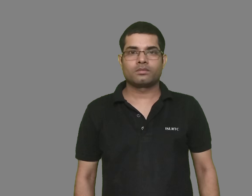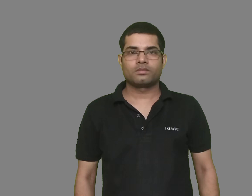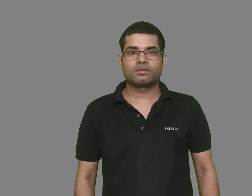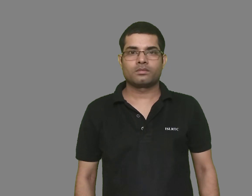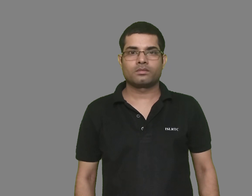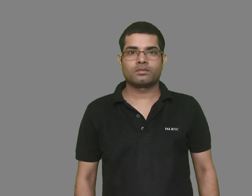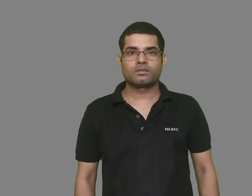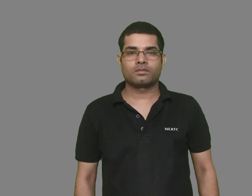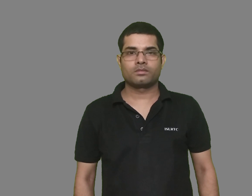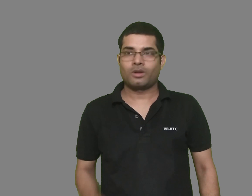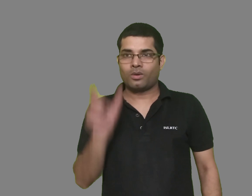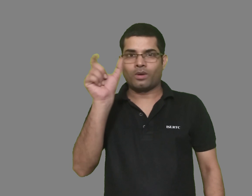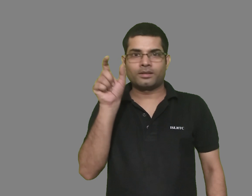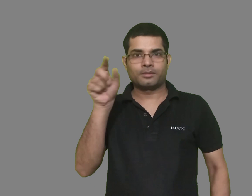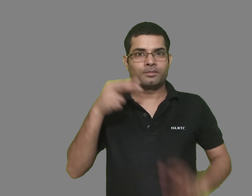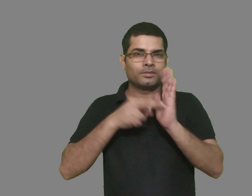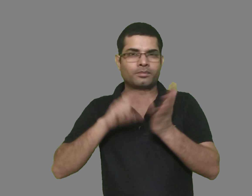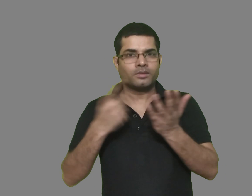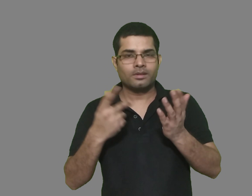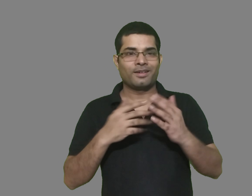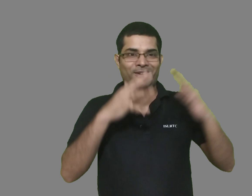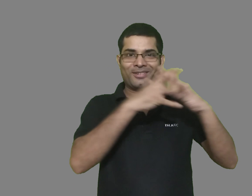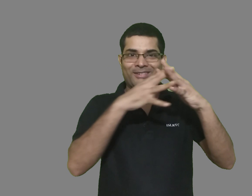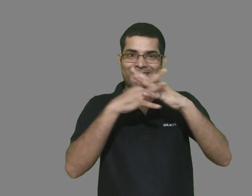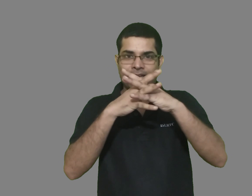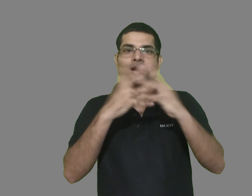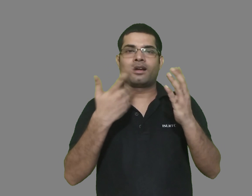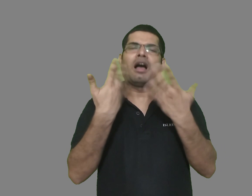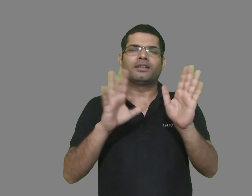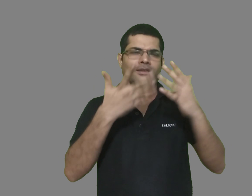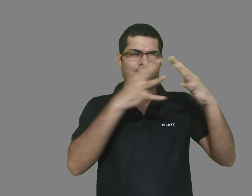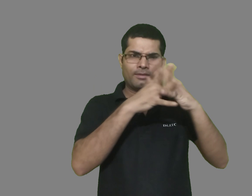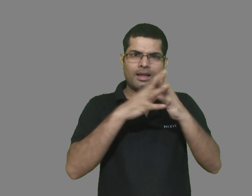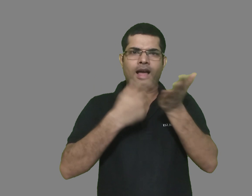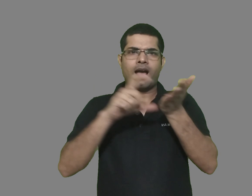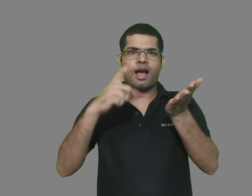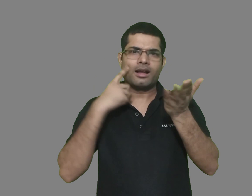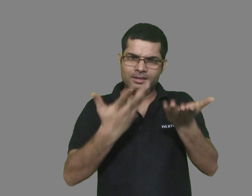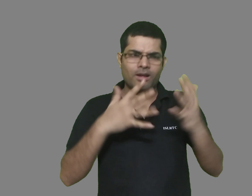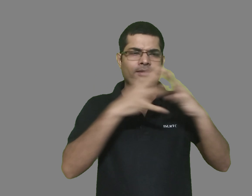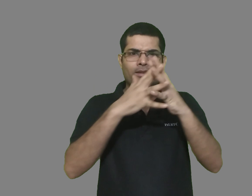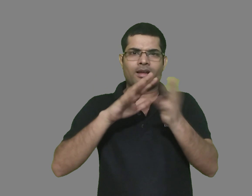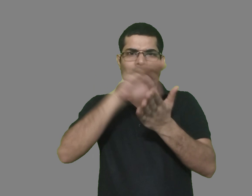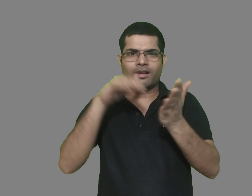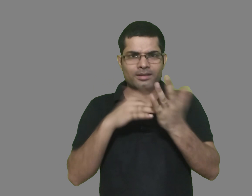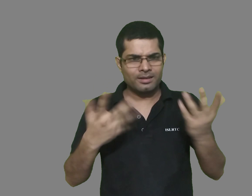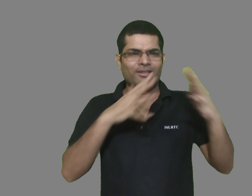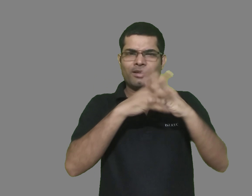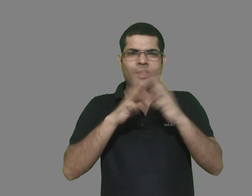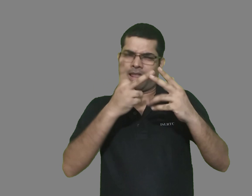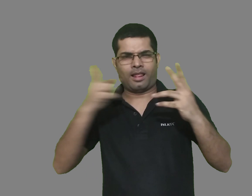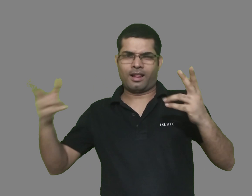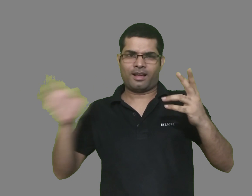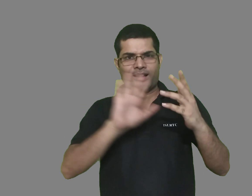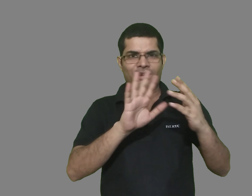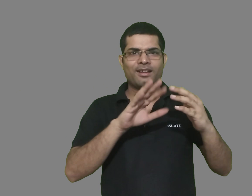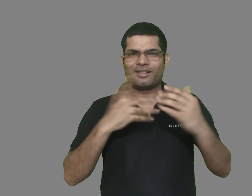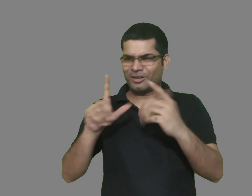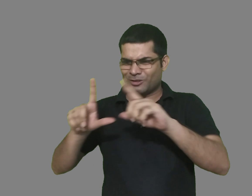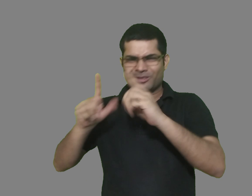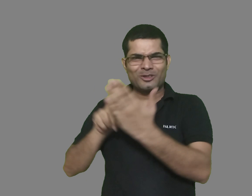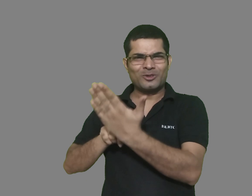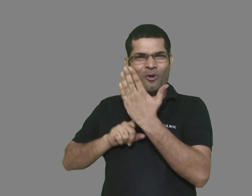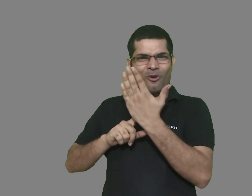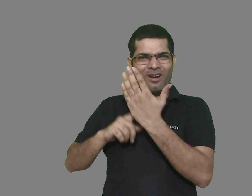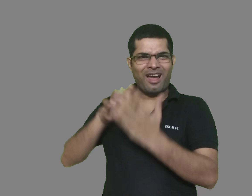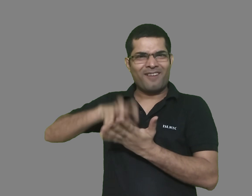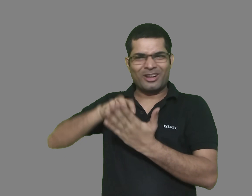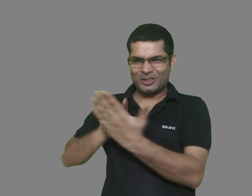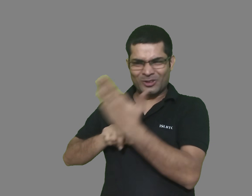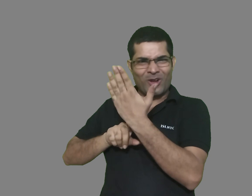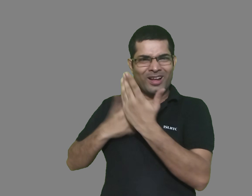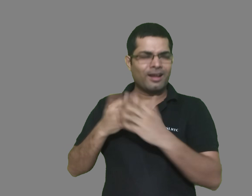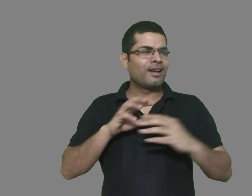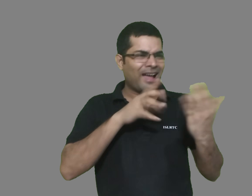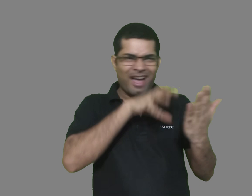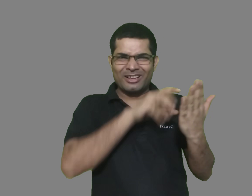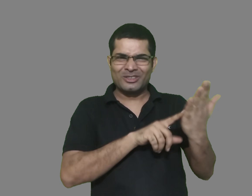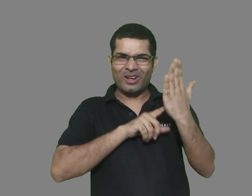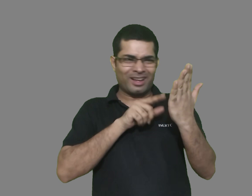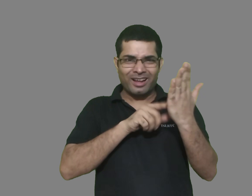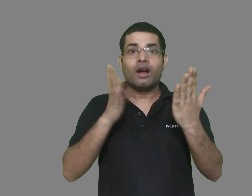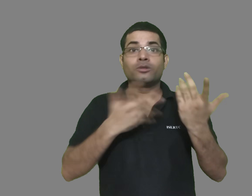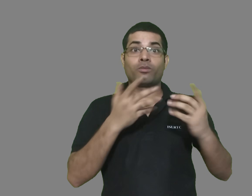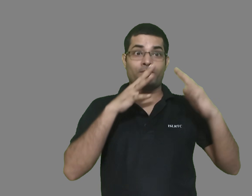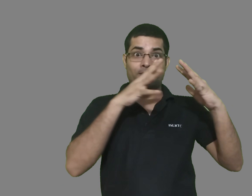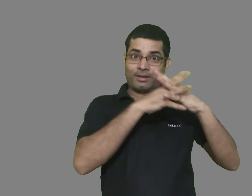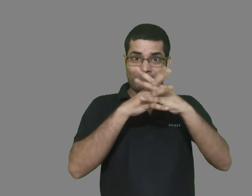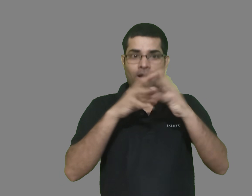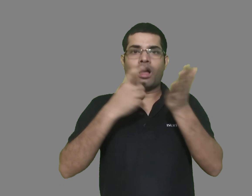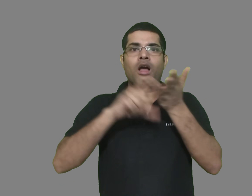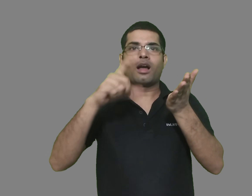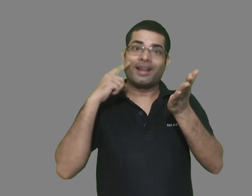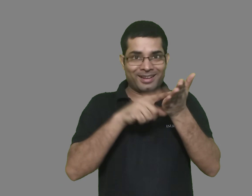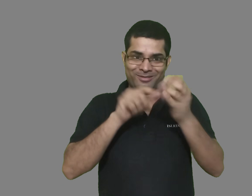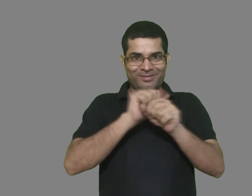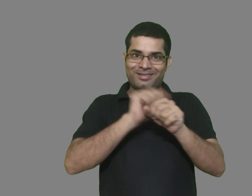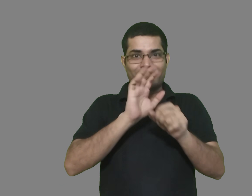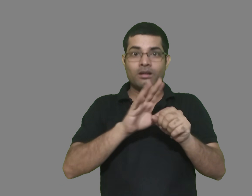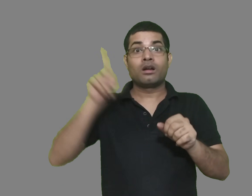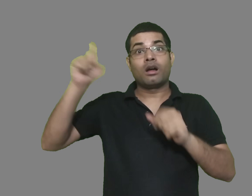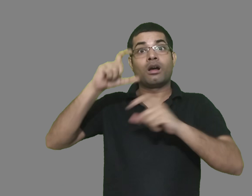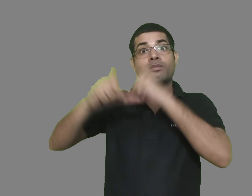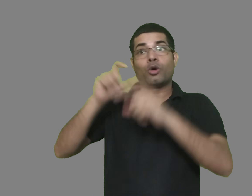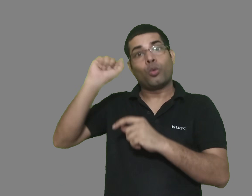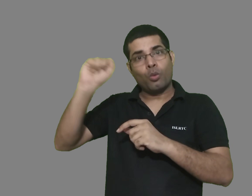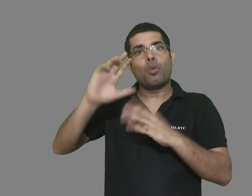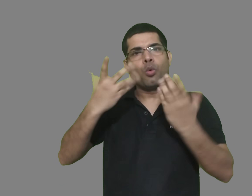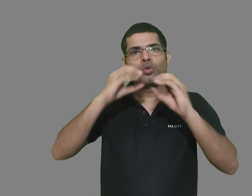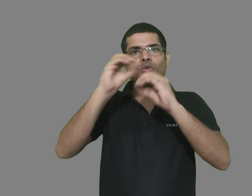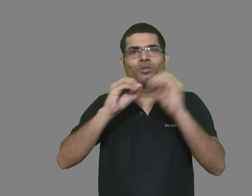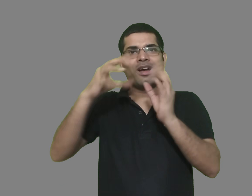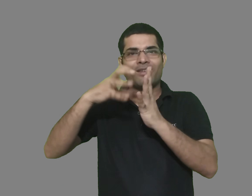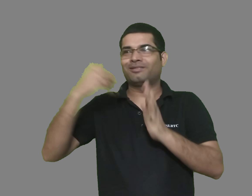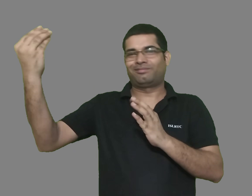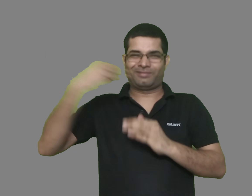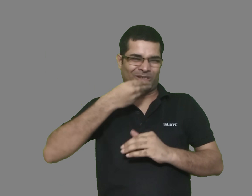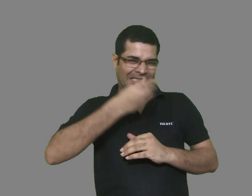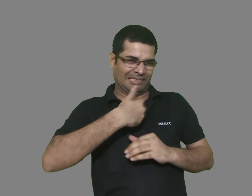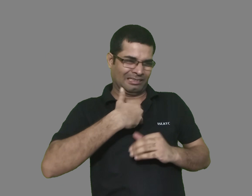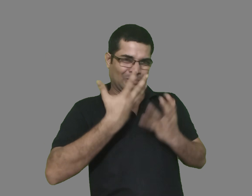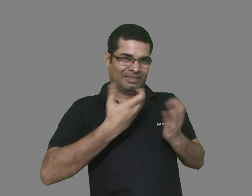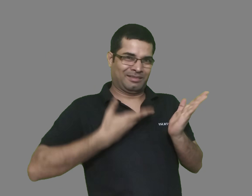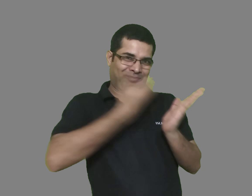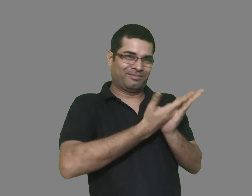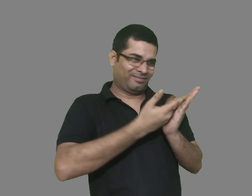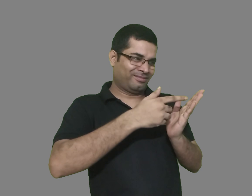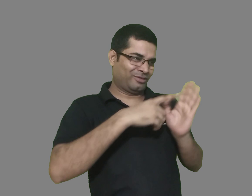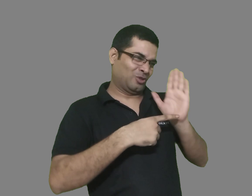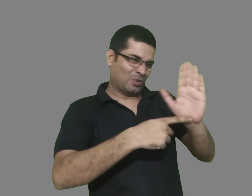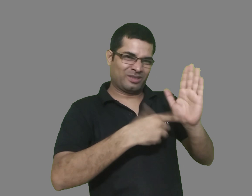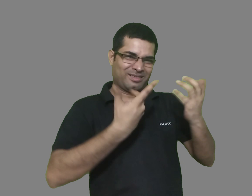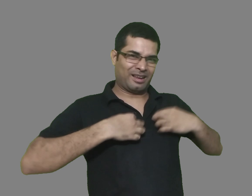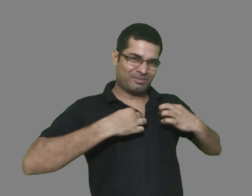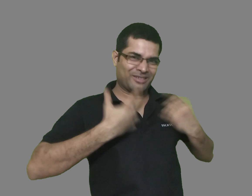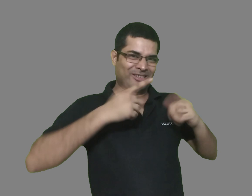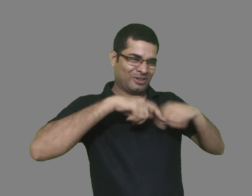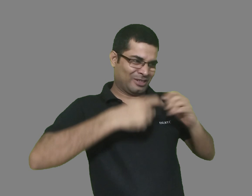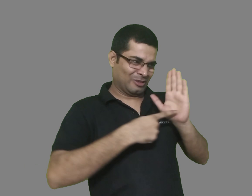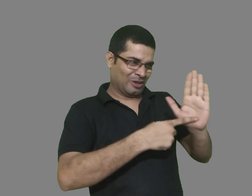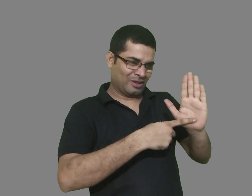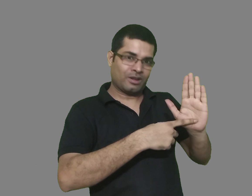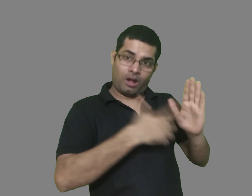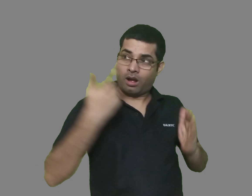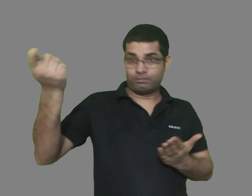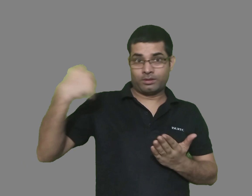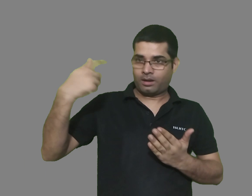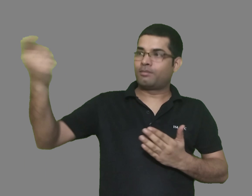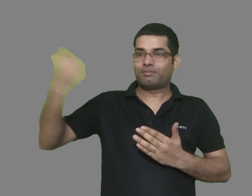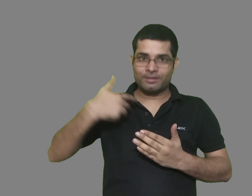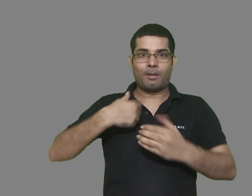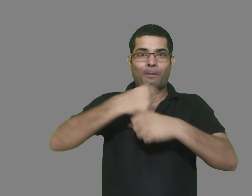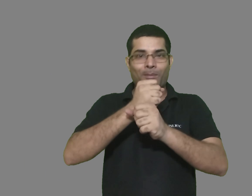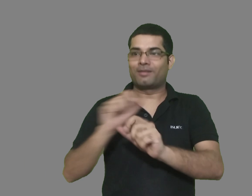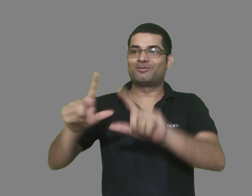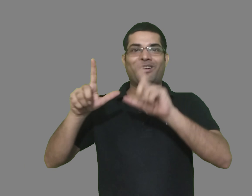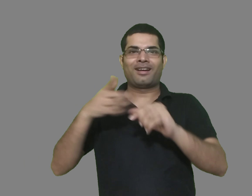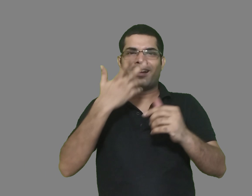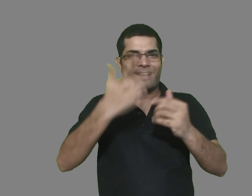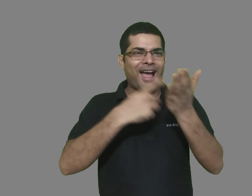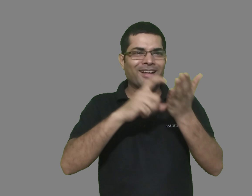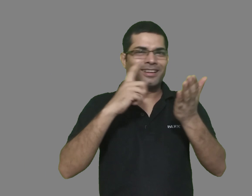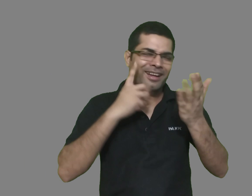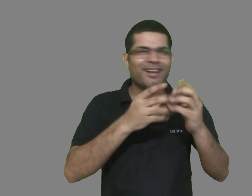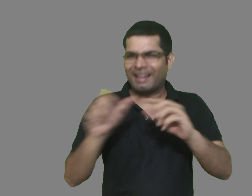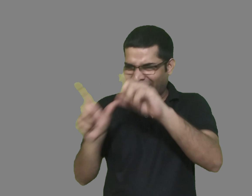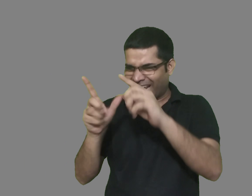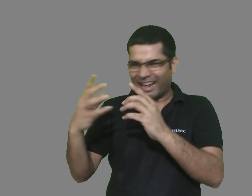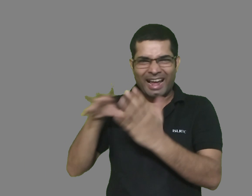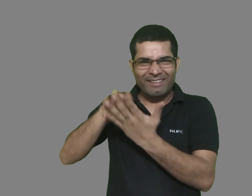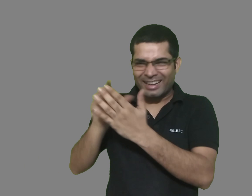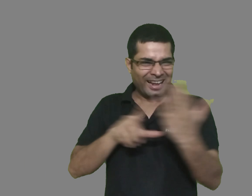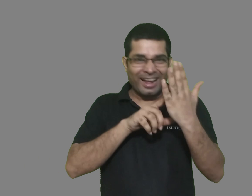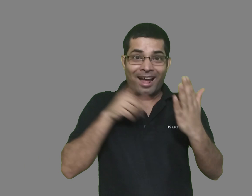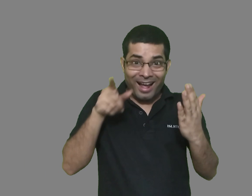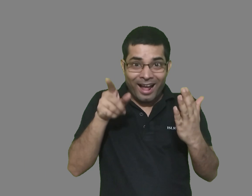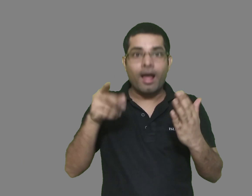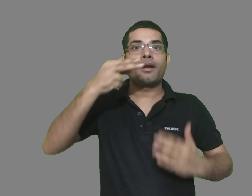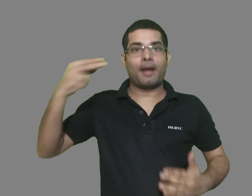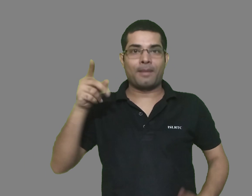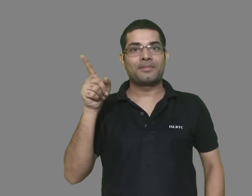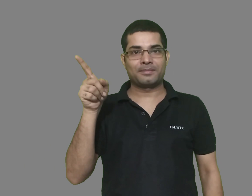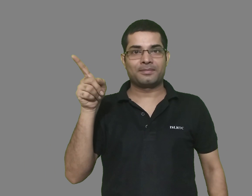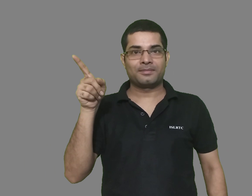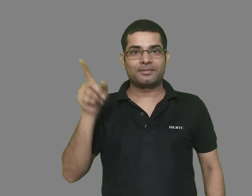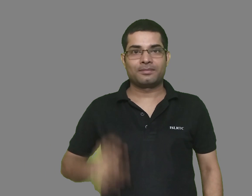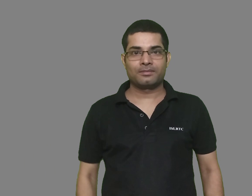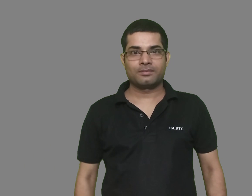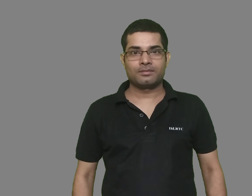Adsense